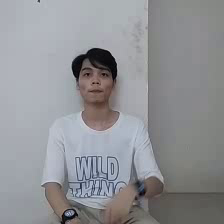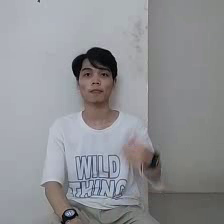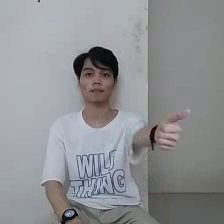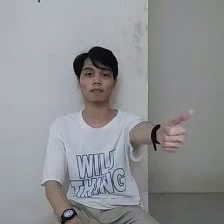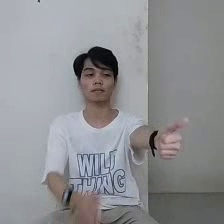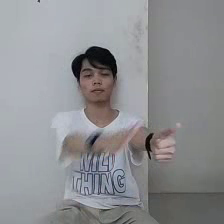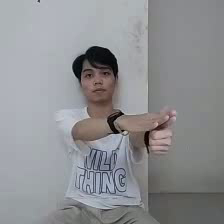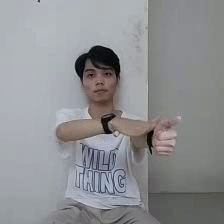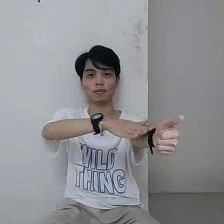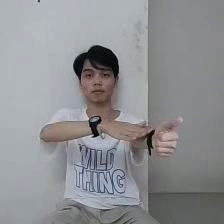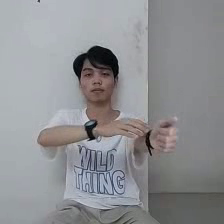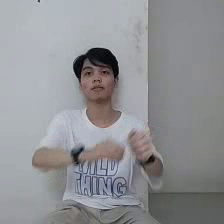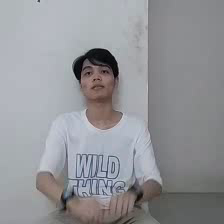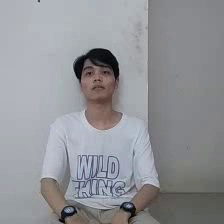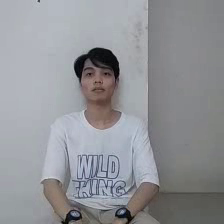An ủi